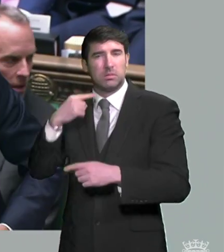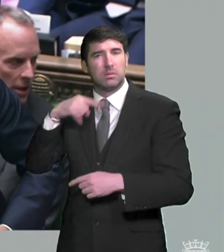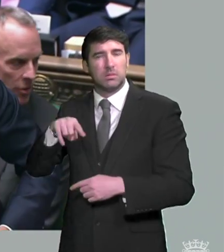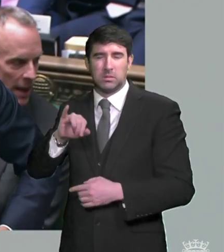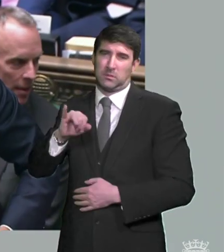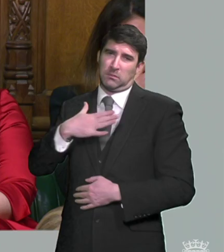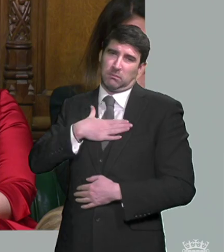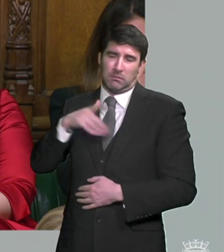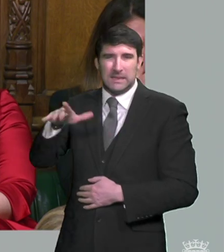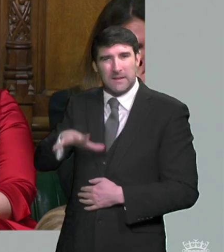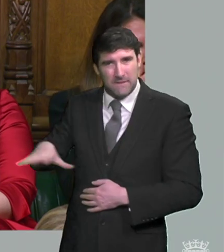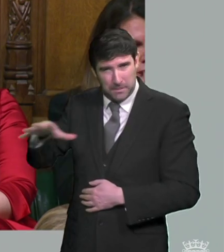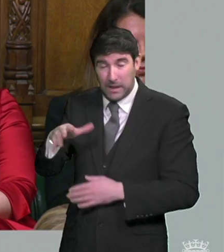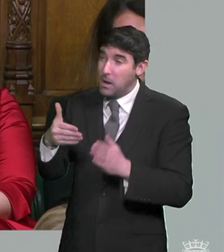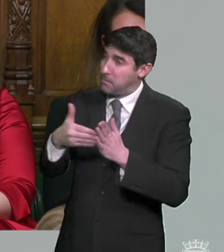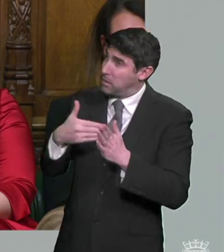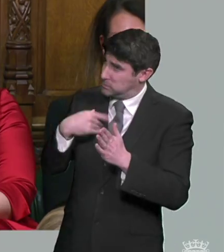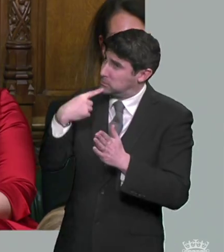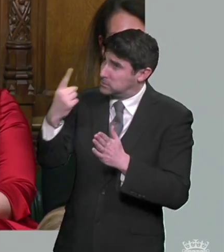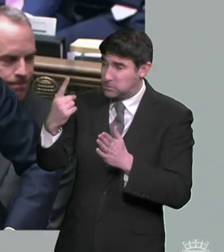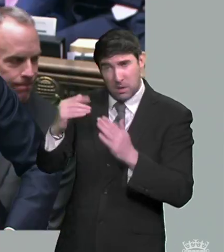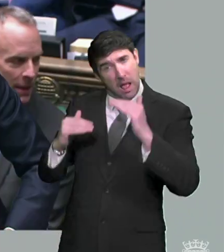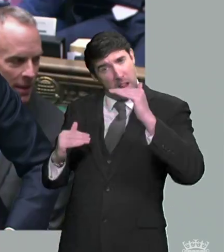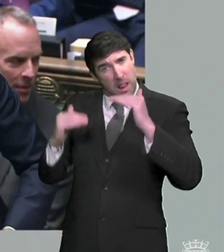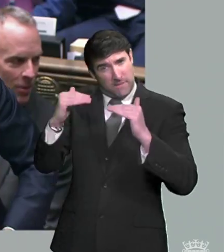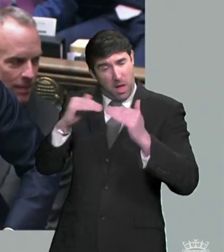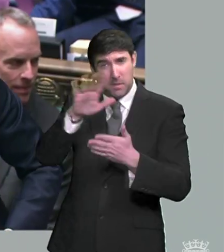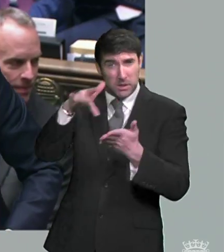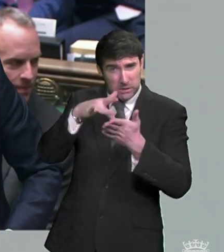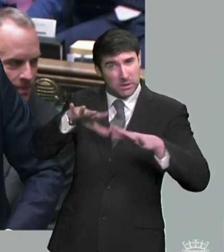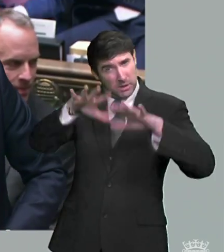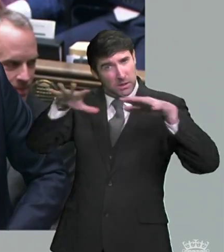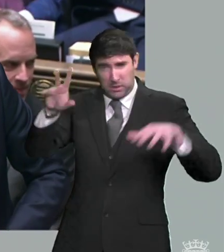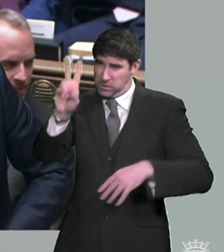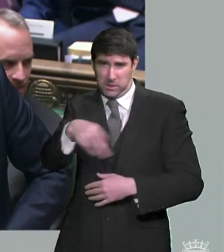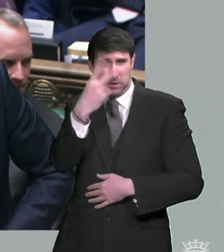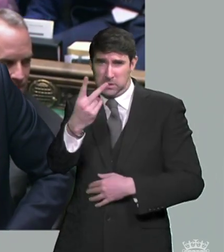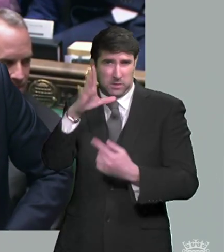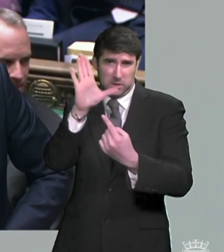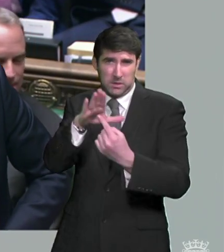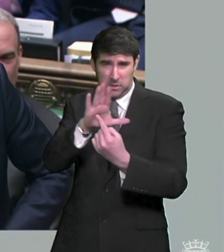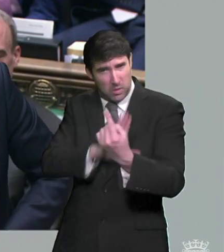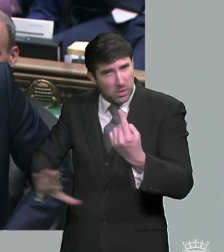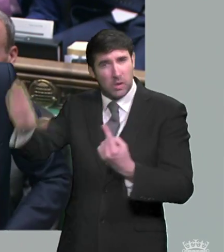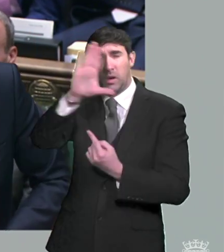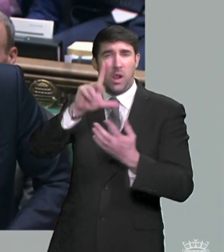I confirm that the Government believe that levelling up should apply equally everywhere across our United Kingdom.